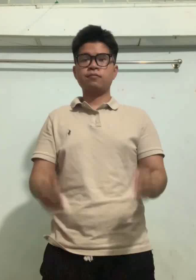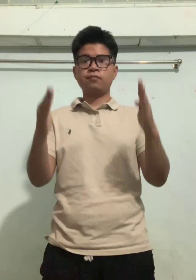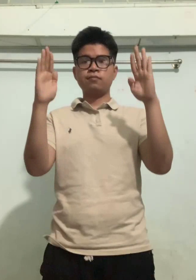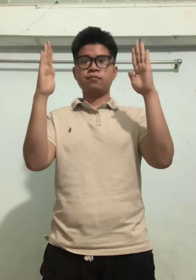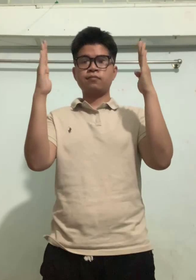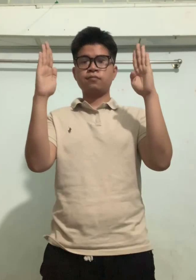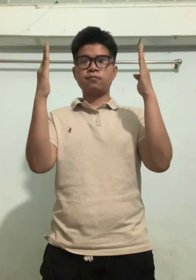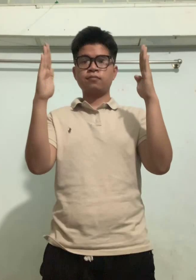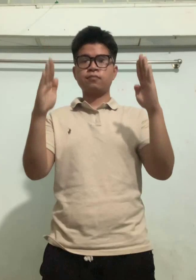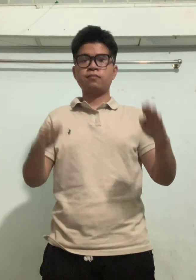vo tay